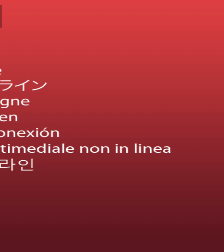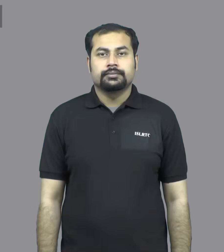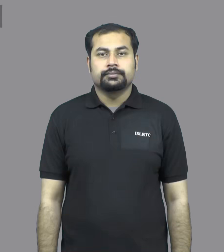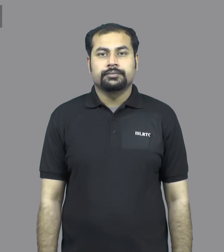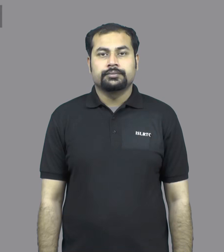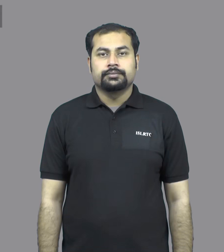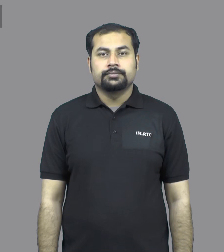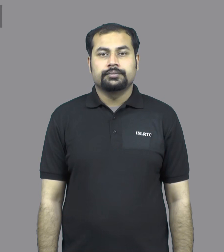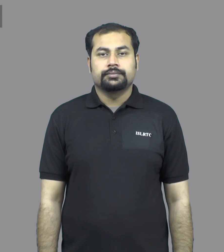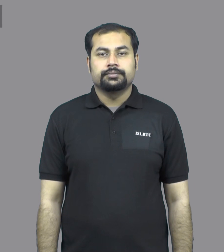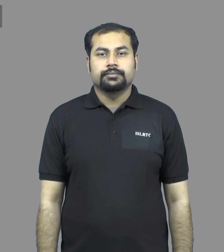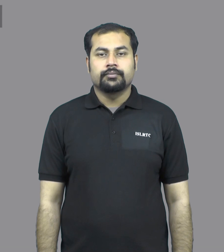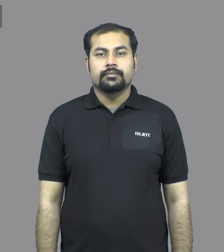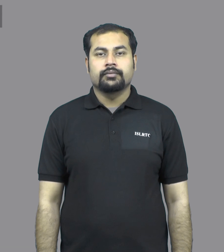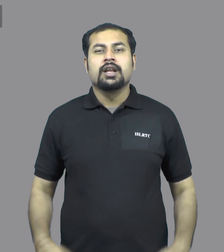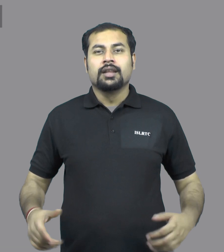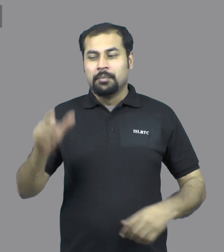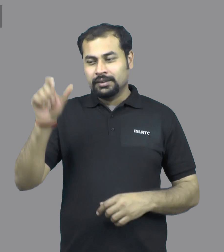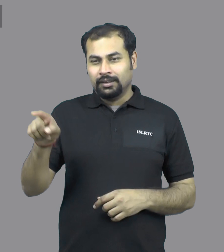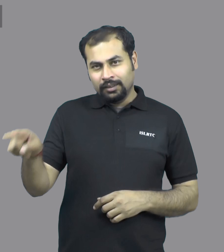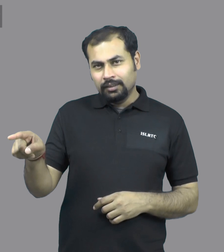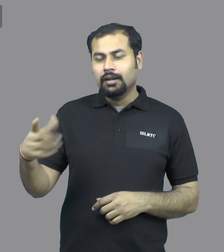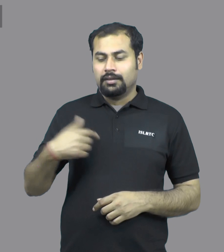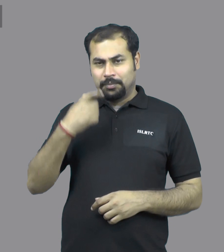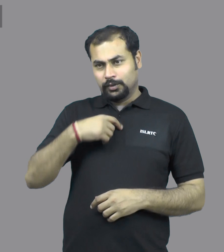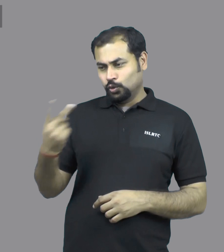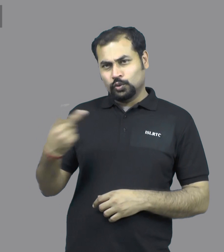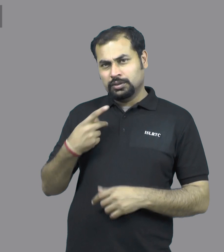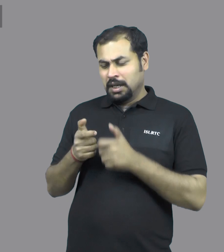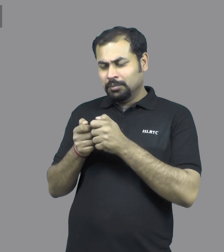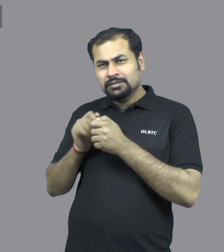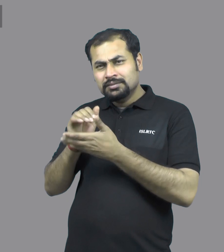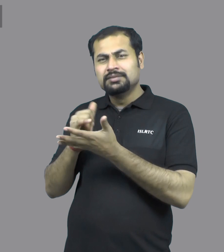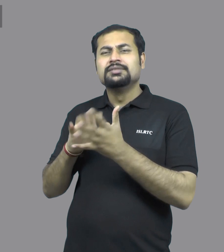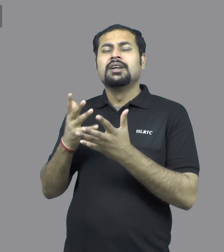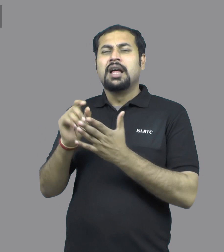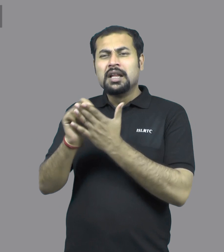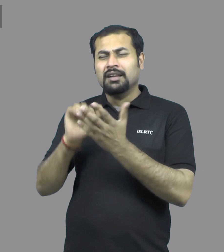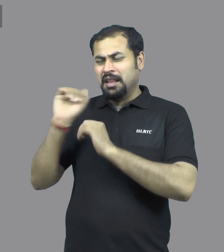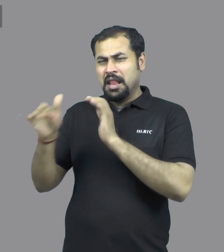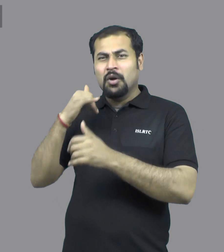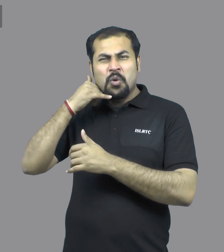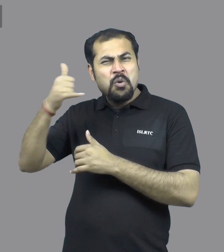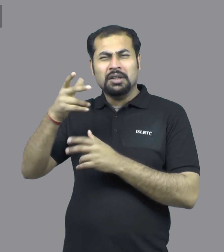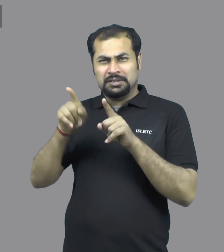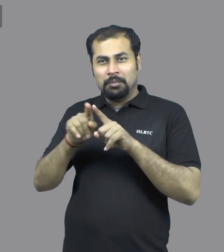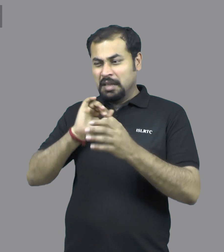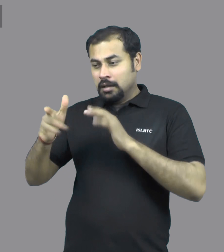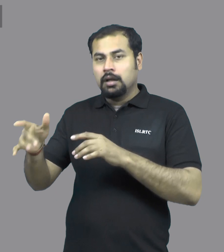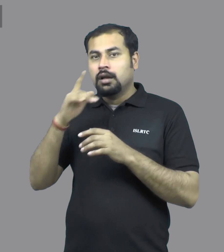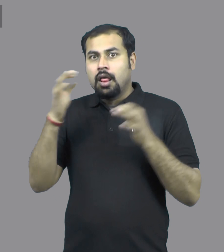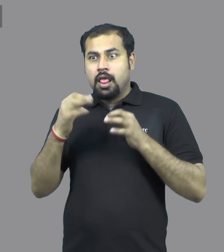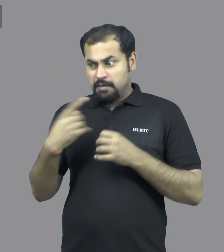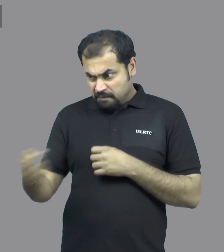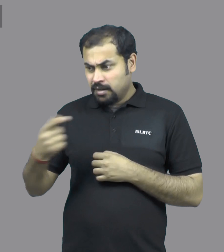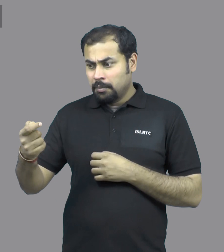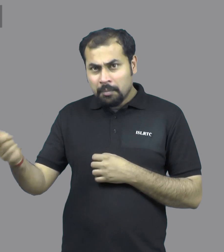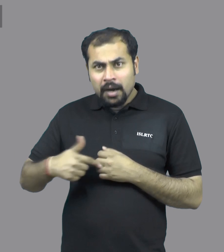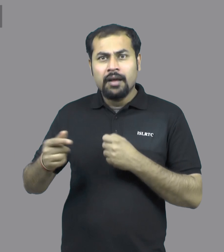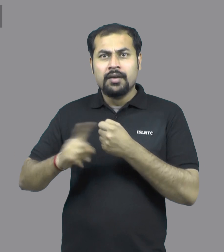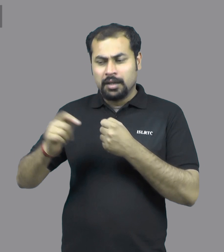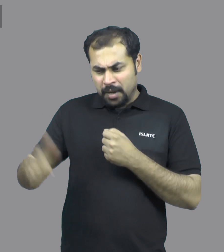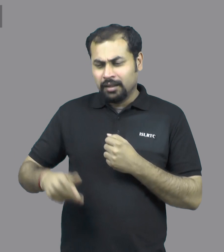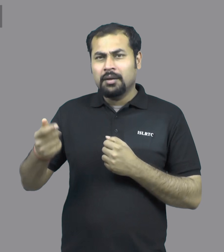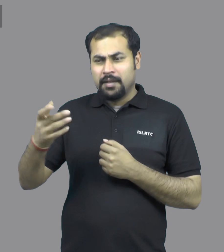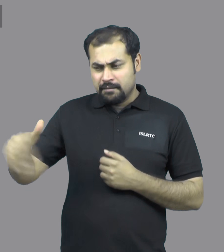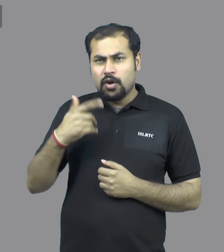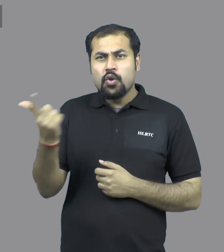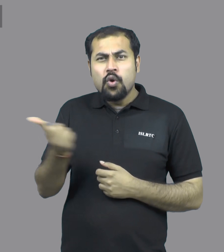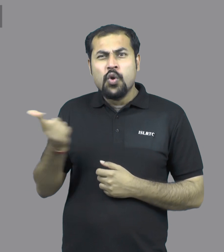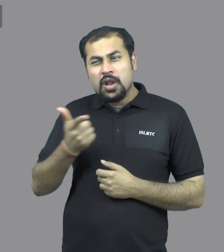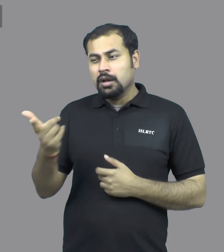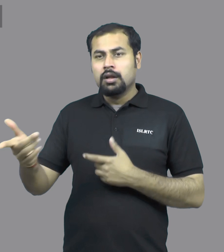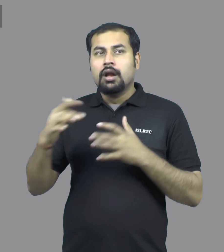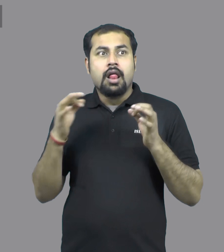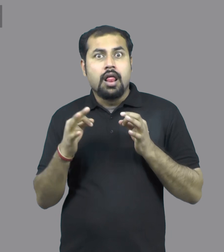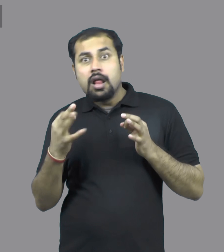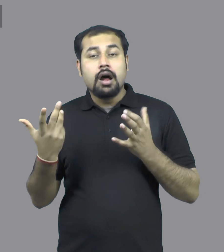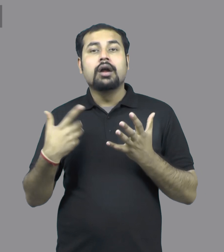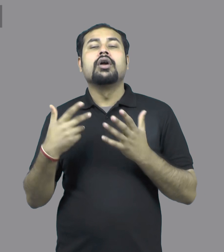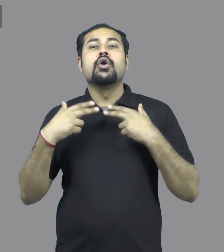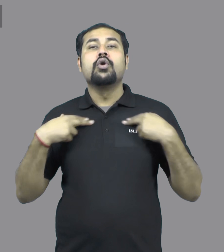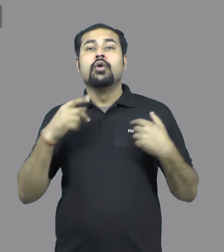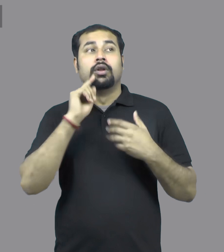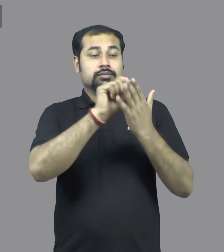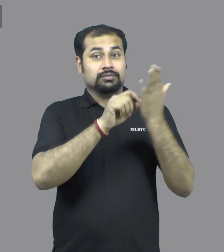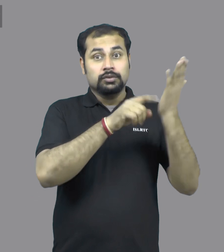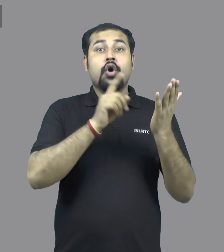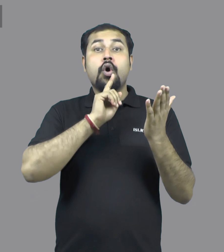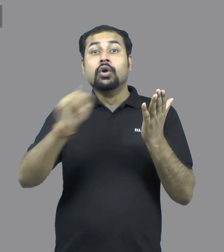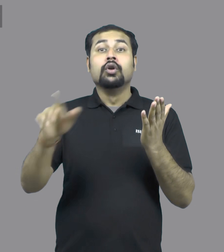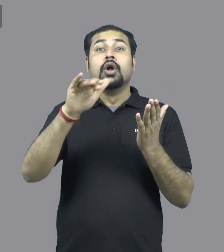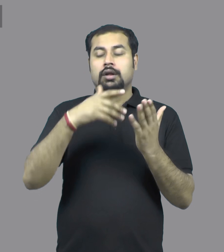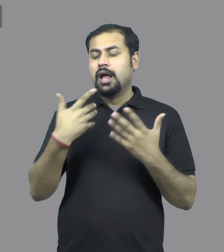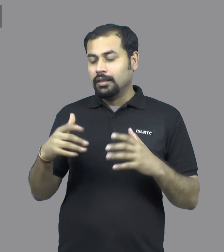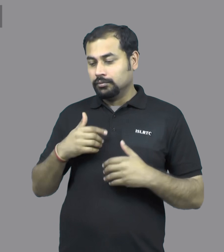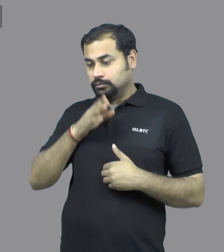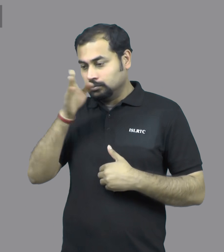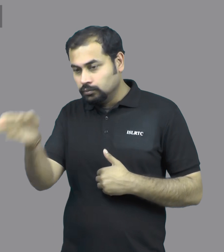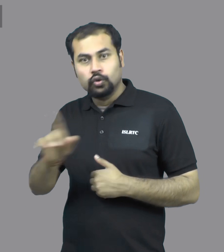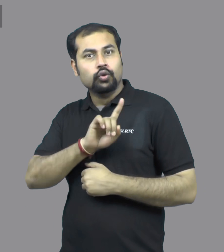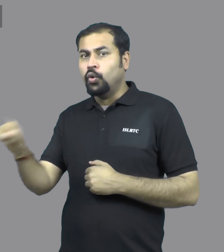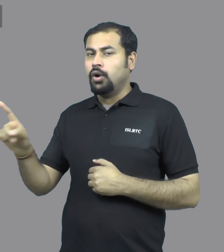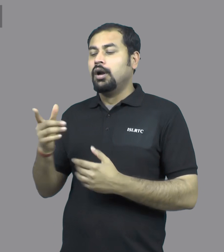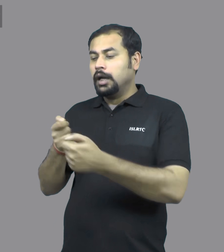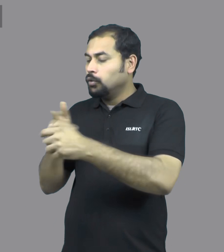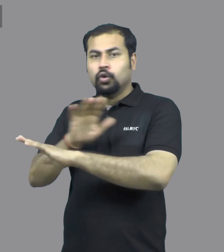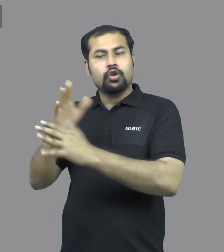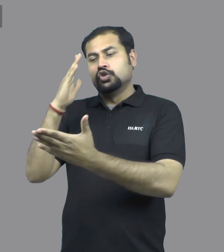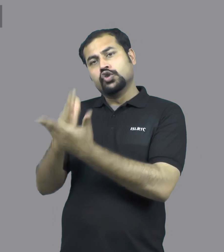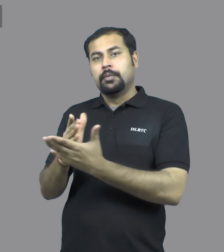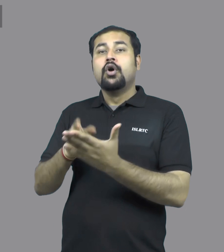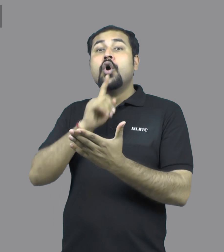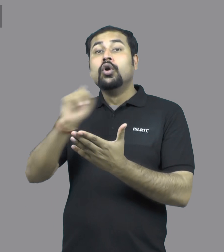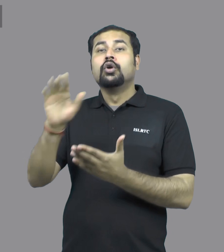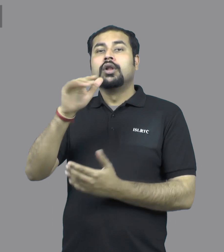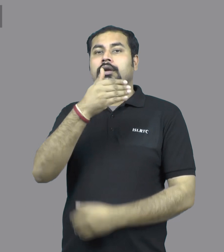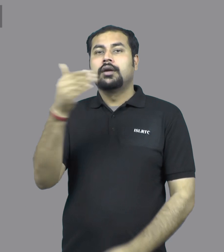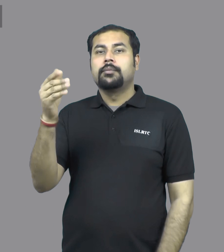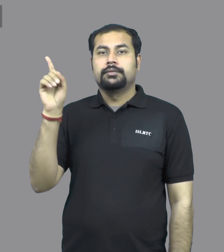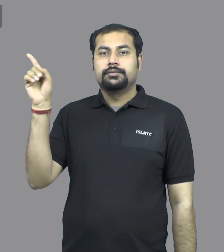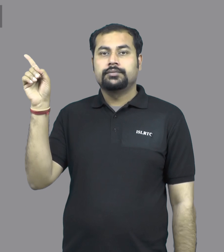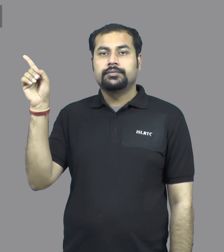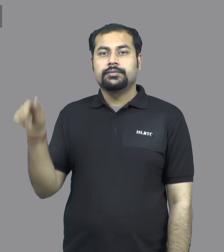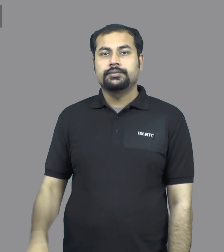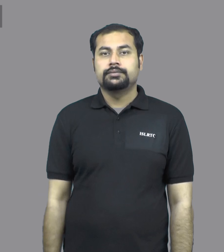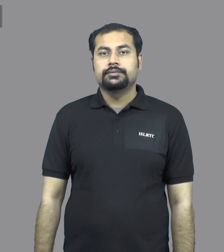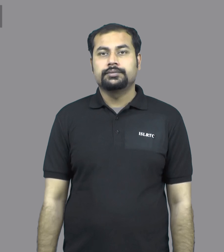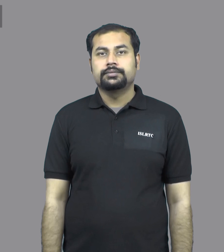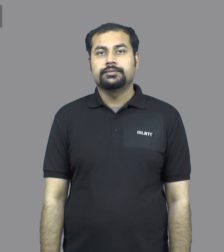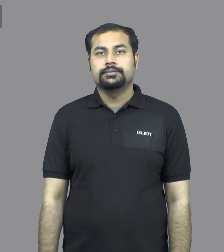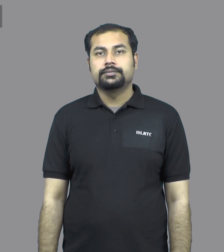Protective Order